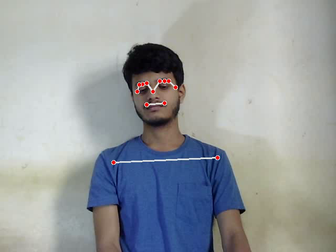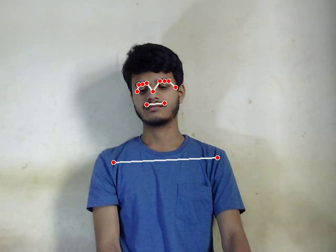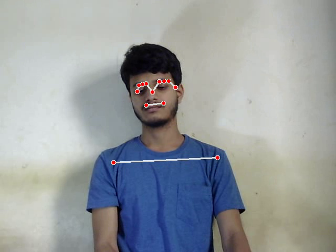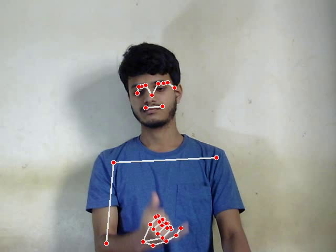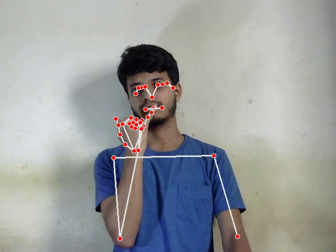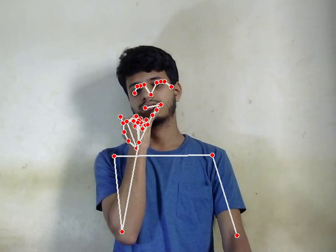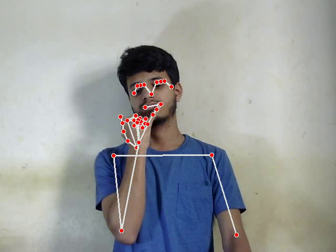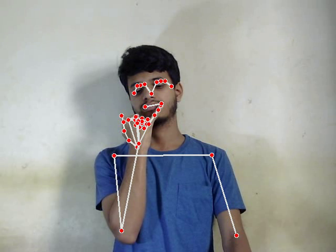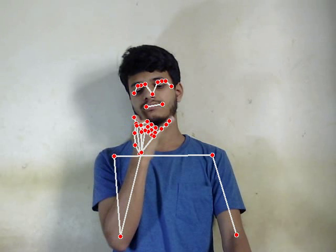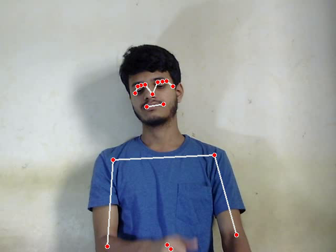wrong